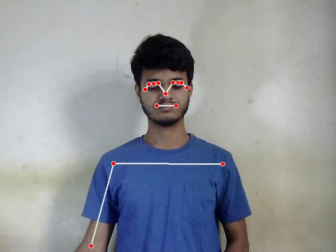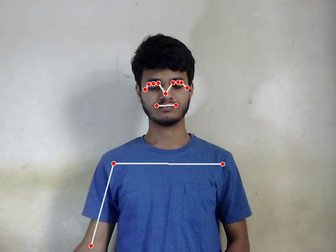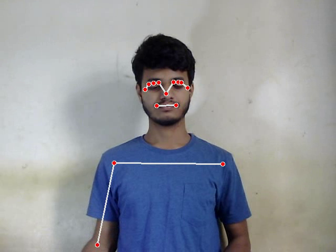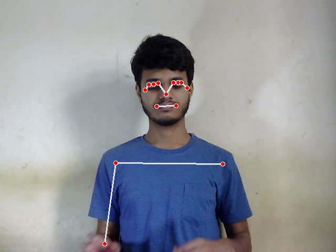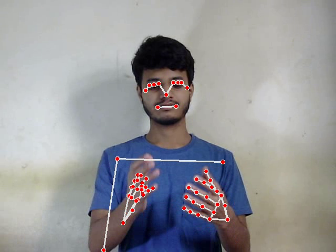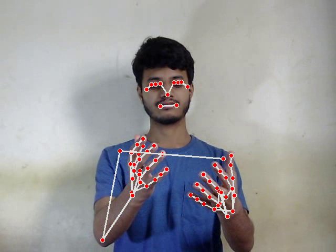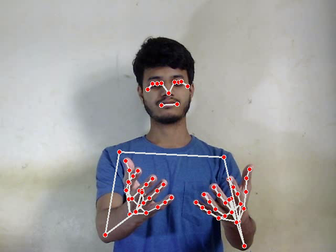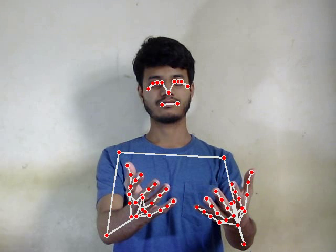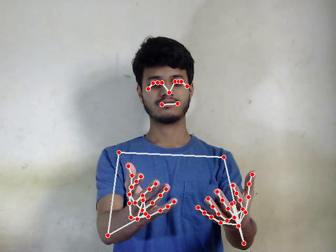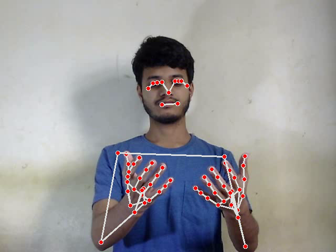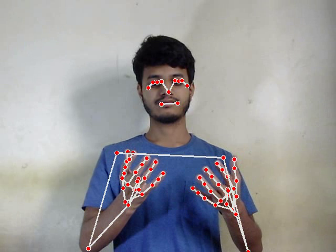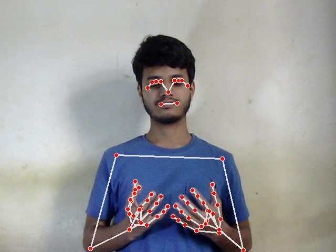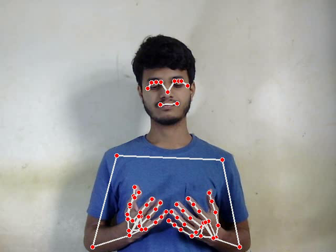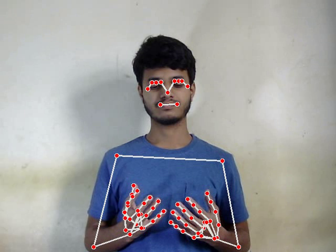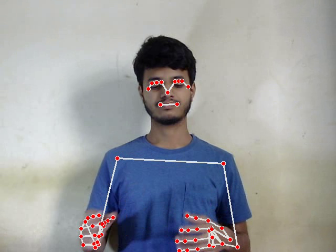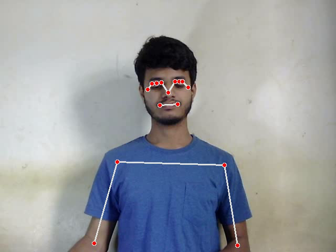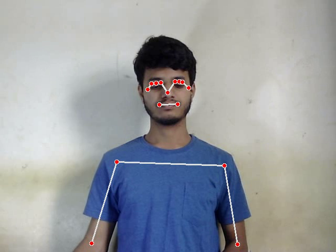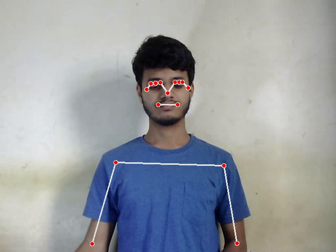want